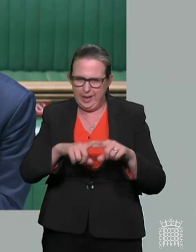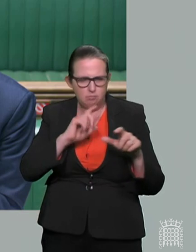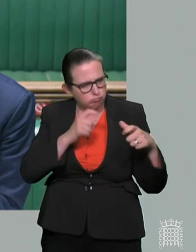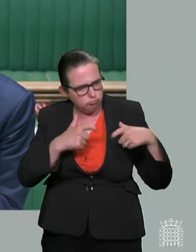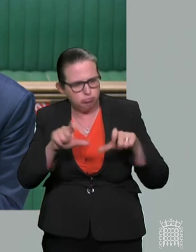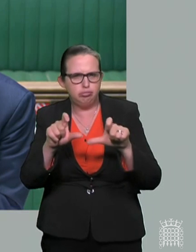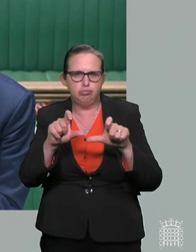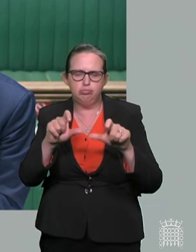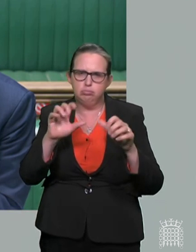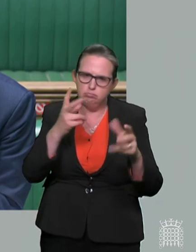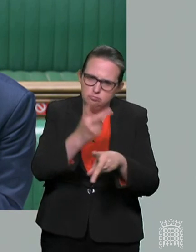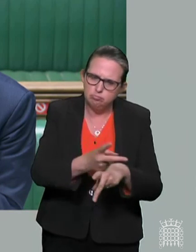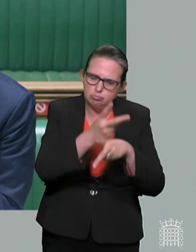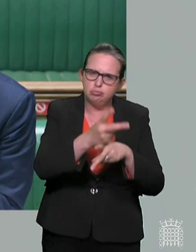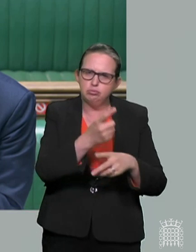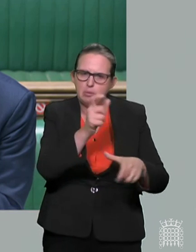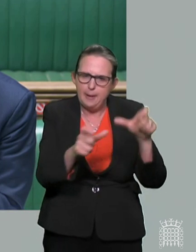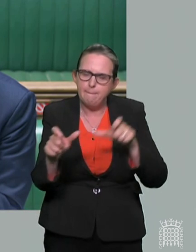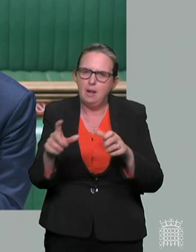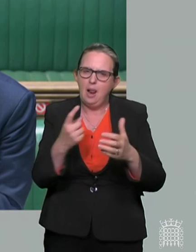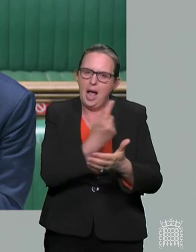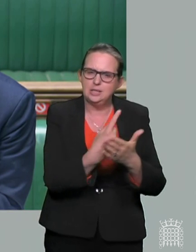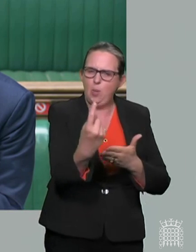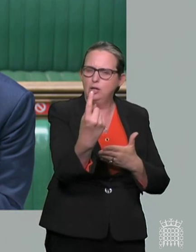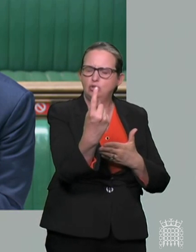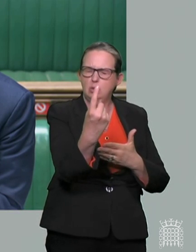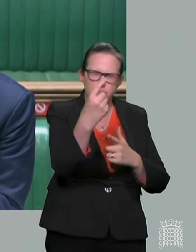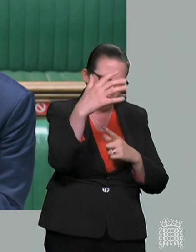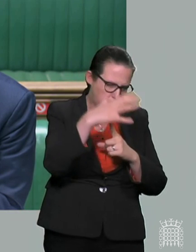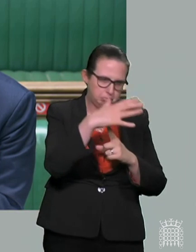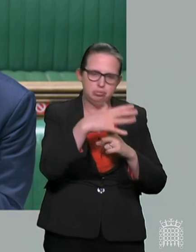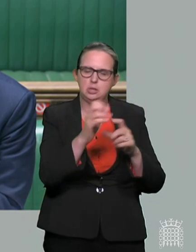I do not think that is the right thing to do at this time.